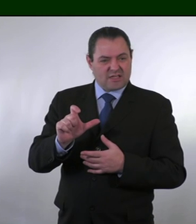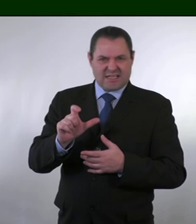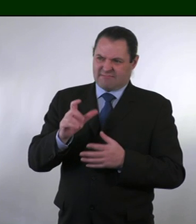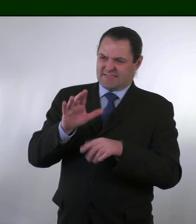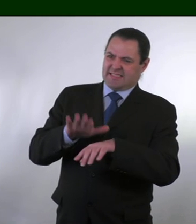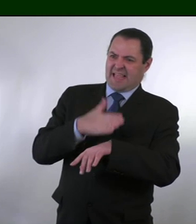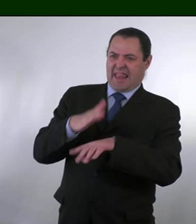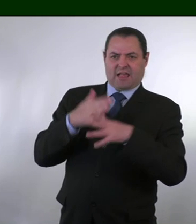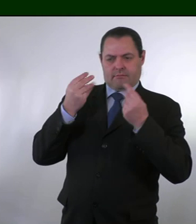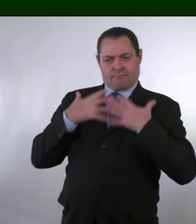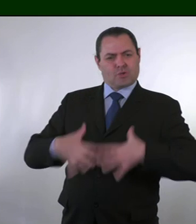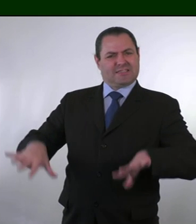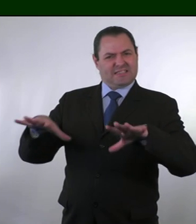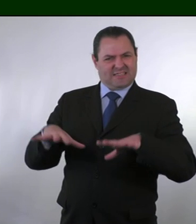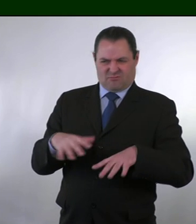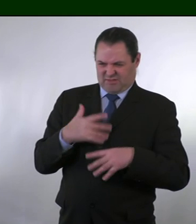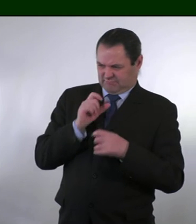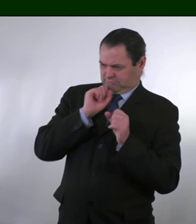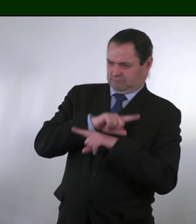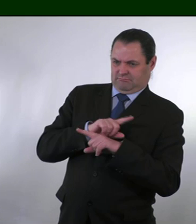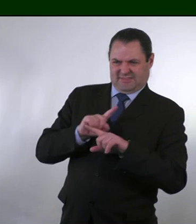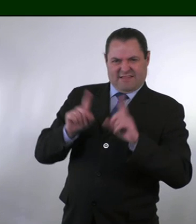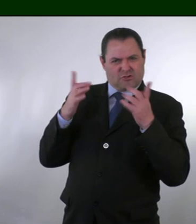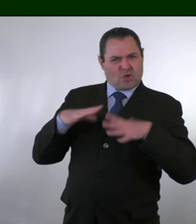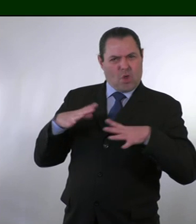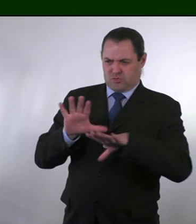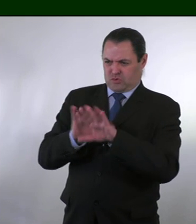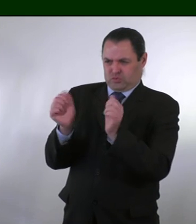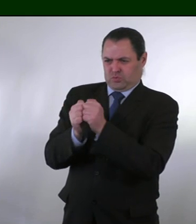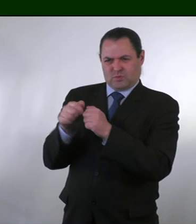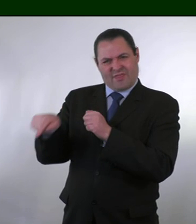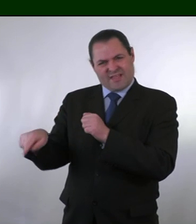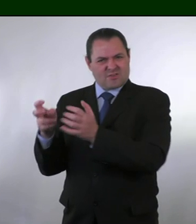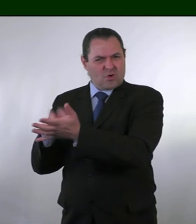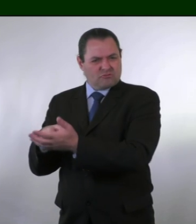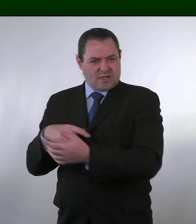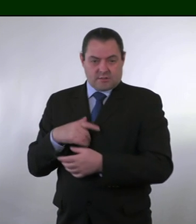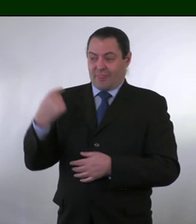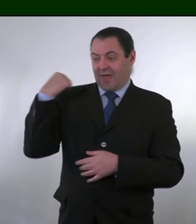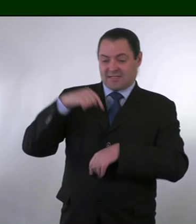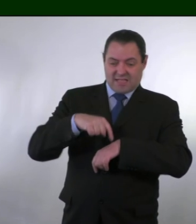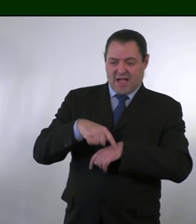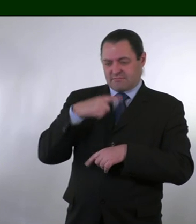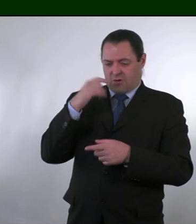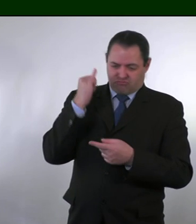Again, at the time, he bashed the Government for not moving fast enough.